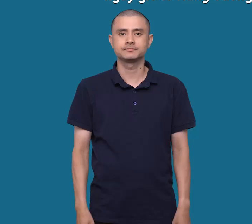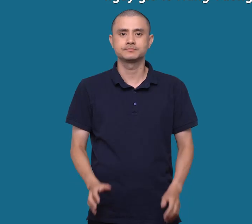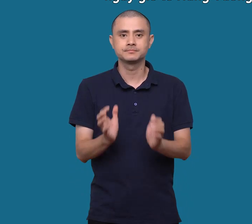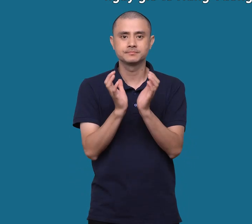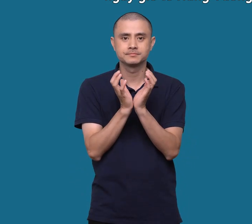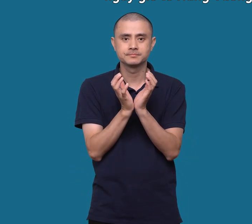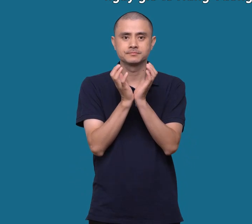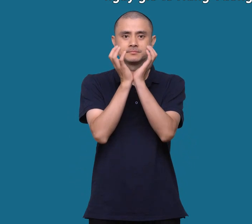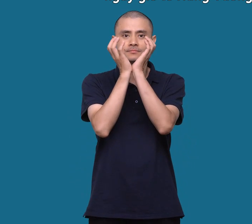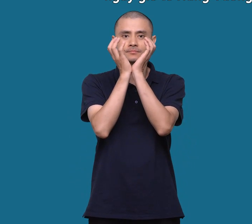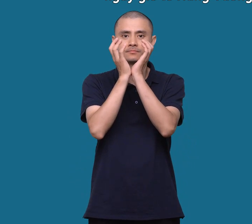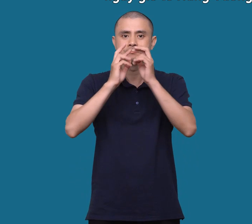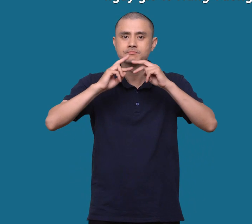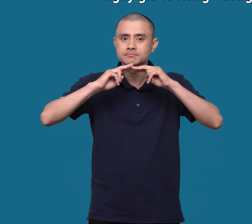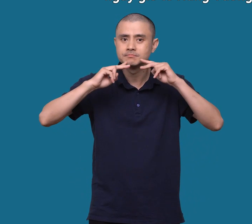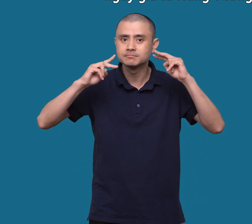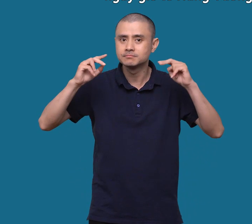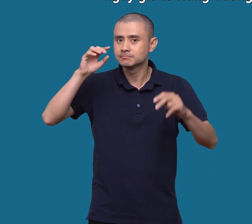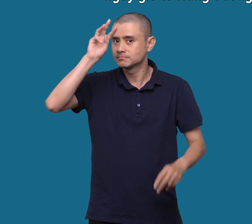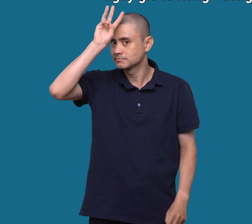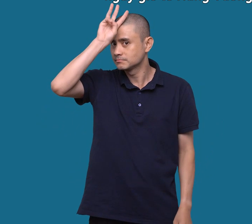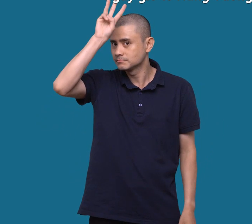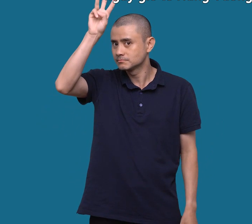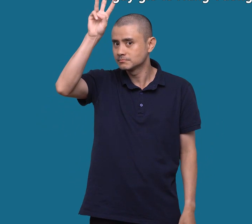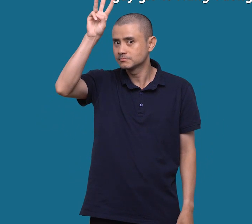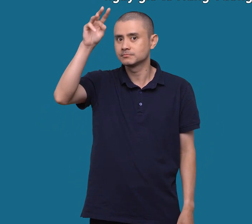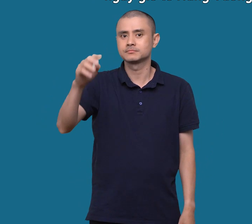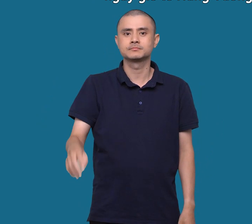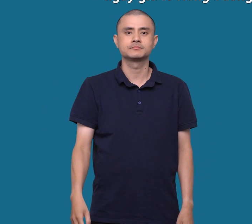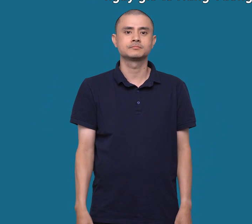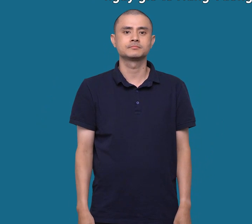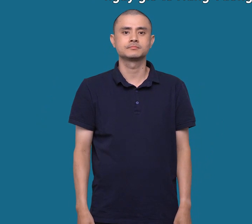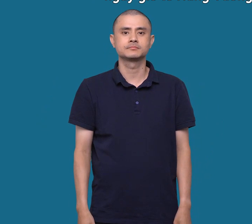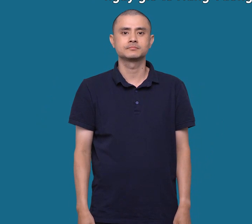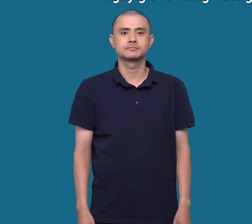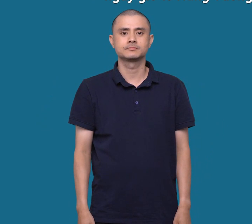ngày giỗ tổ Hùng Vương (âm lịch 10/3)